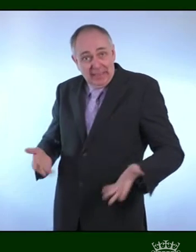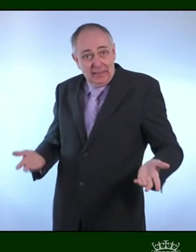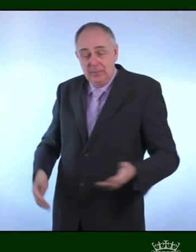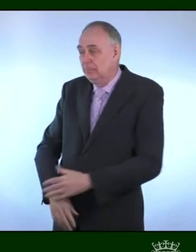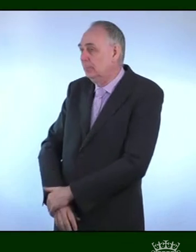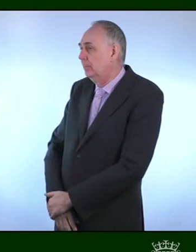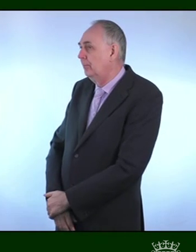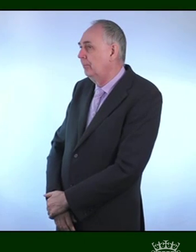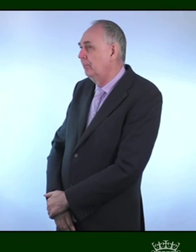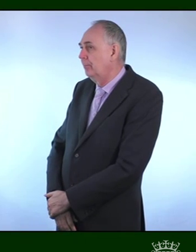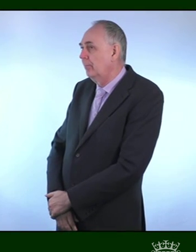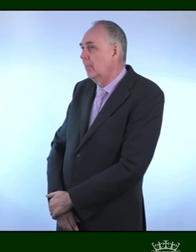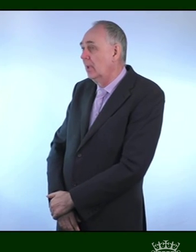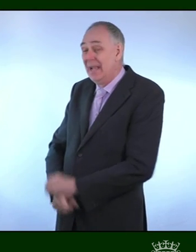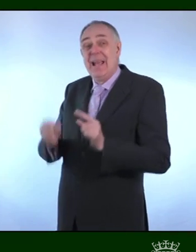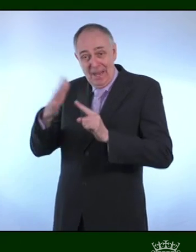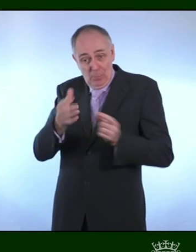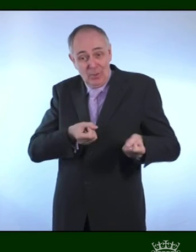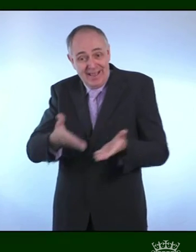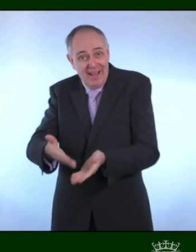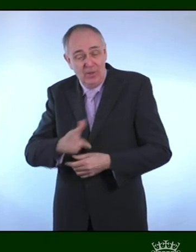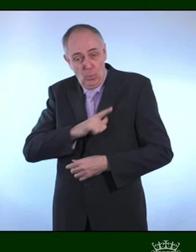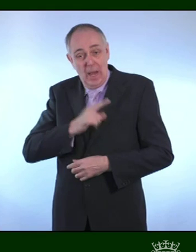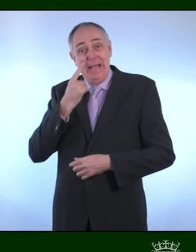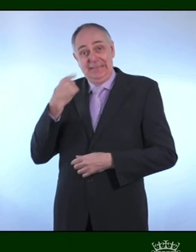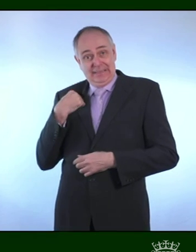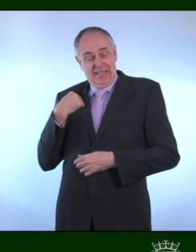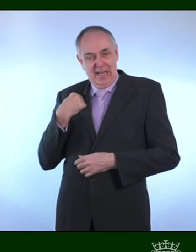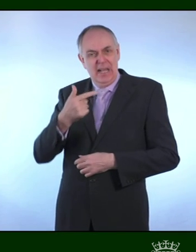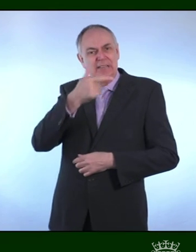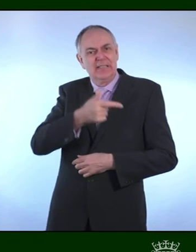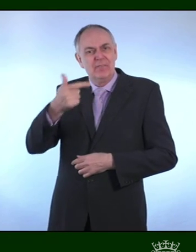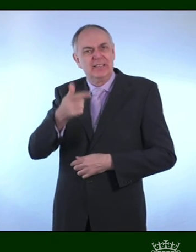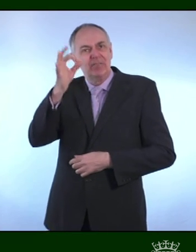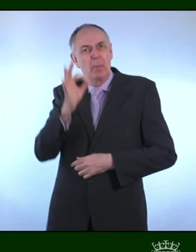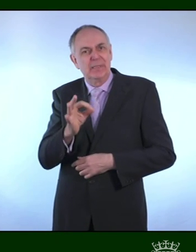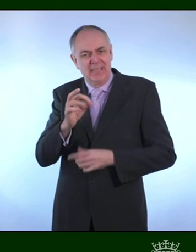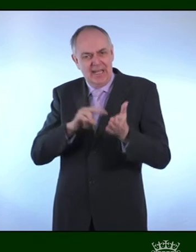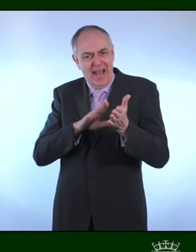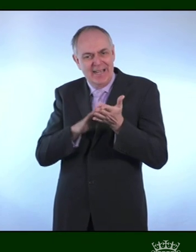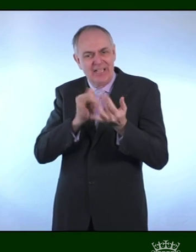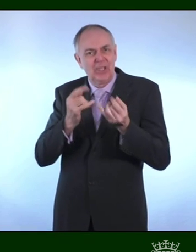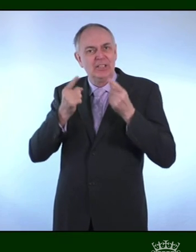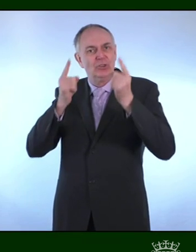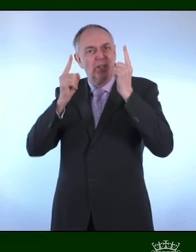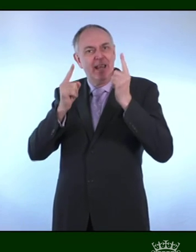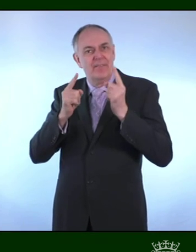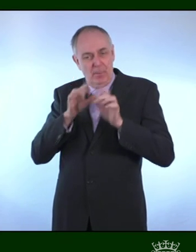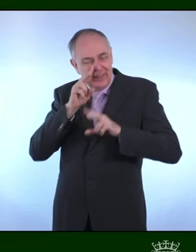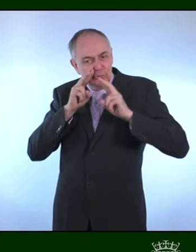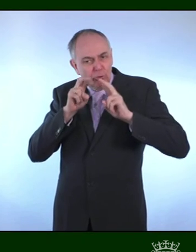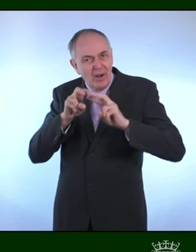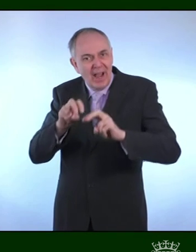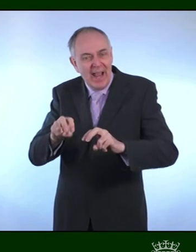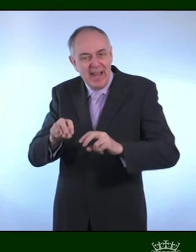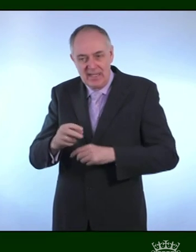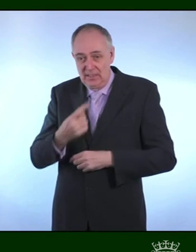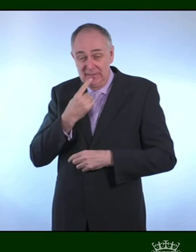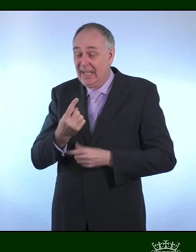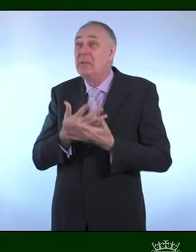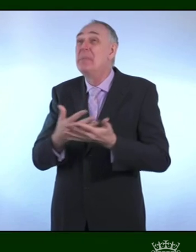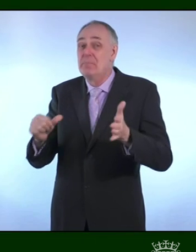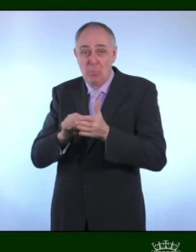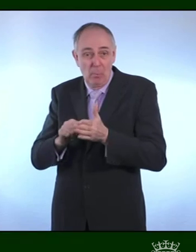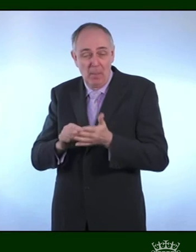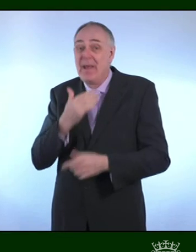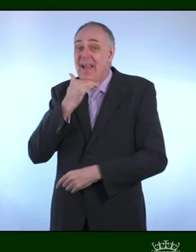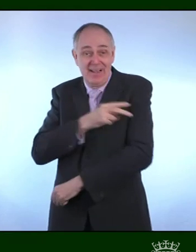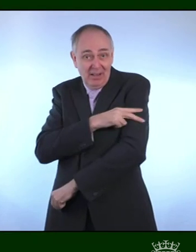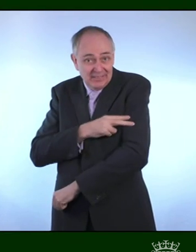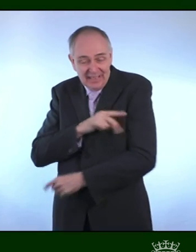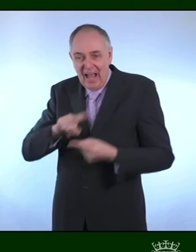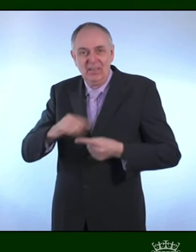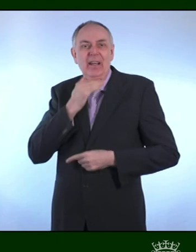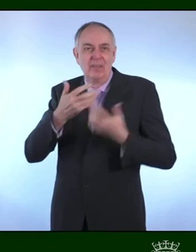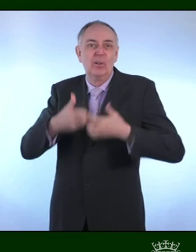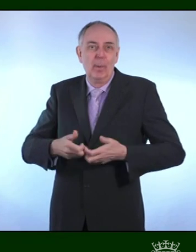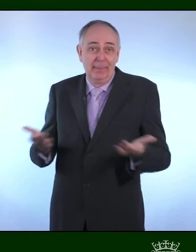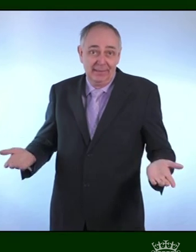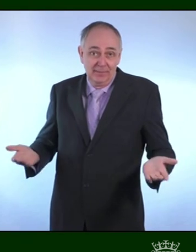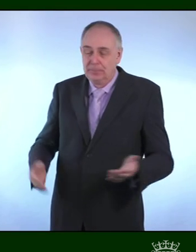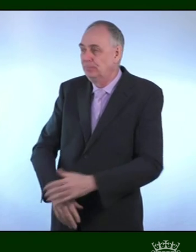It is important that they get that equipment because, yesterday, 77% of NHS chiefs who responded to a survey said that the lack of staff testing and staff shortages were the two biggest areas of concern for them.